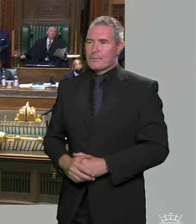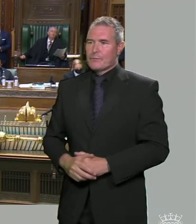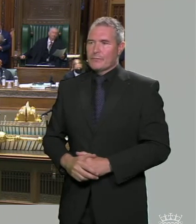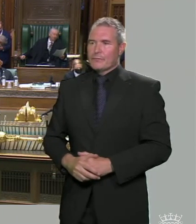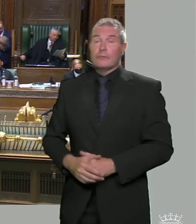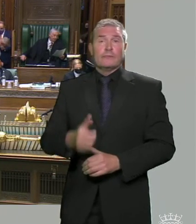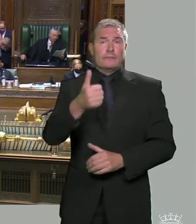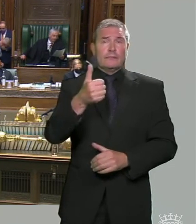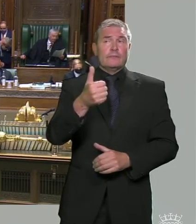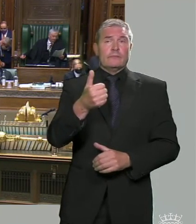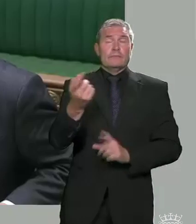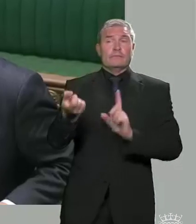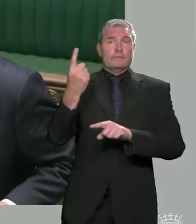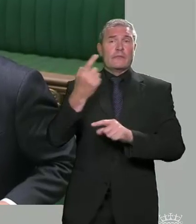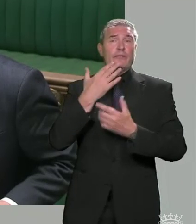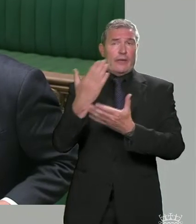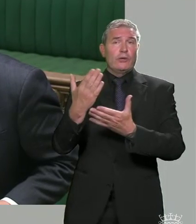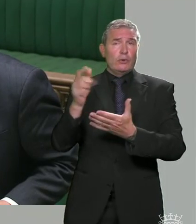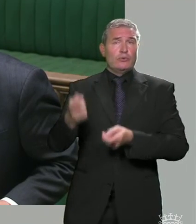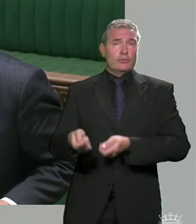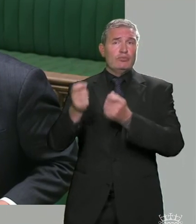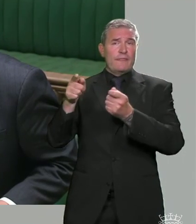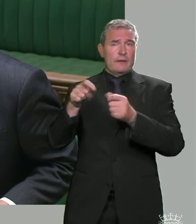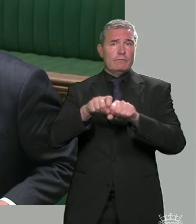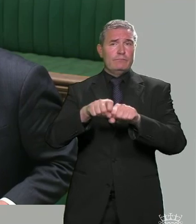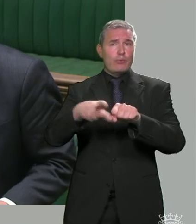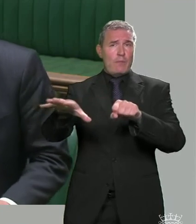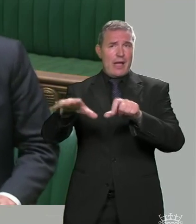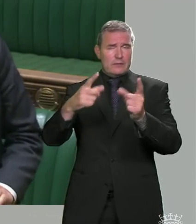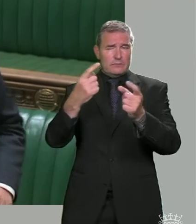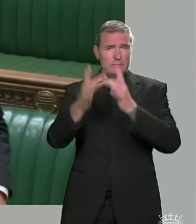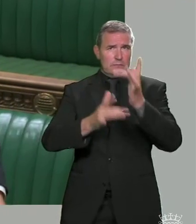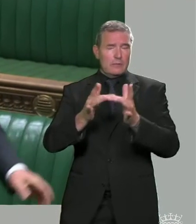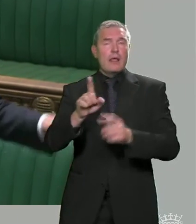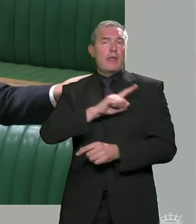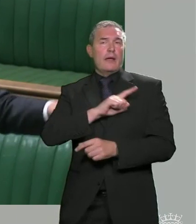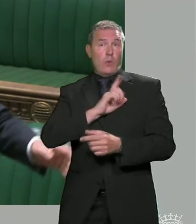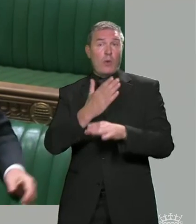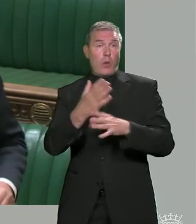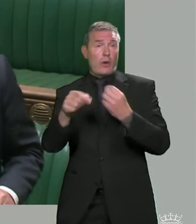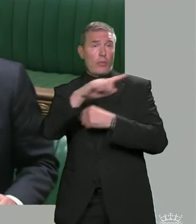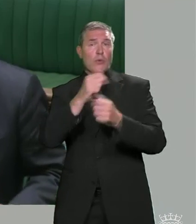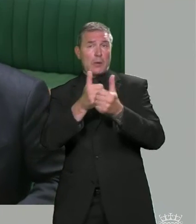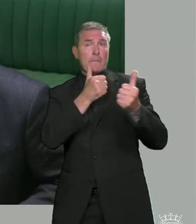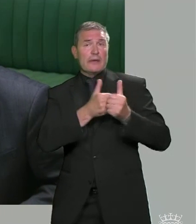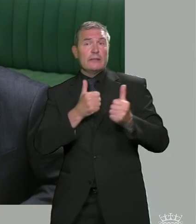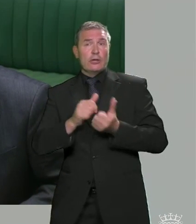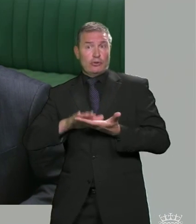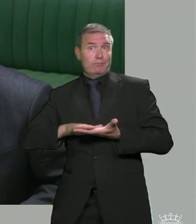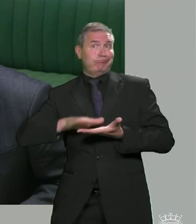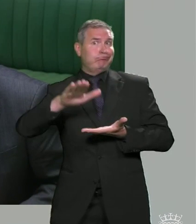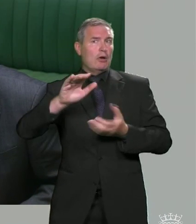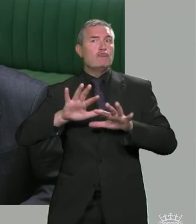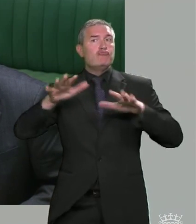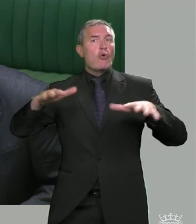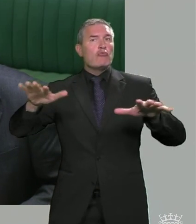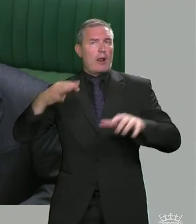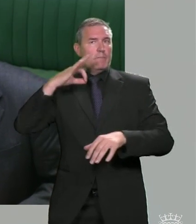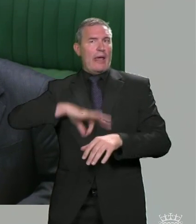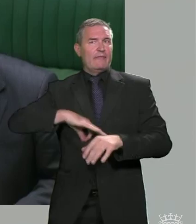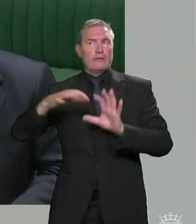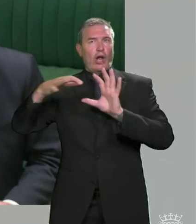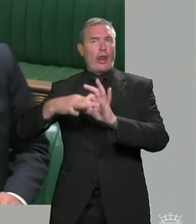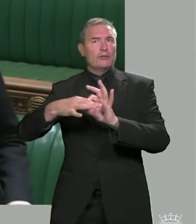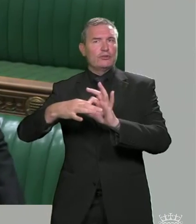My honourable Friend is absolutely right, which is why we are working with industry to accelerate our rural network.